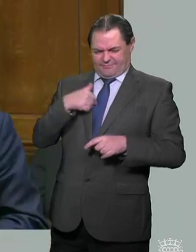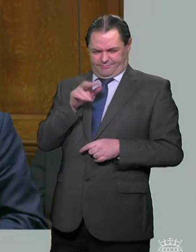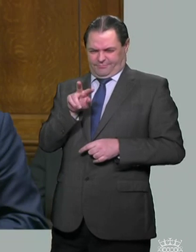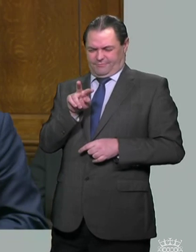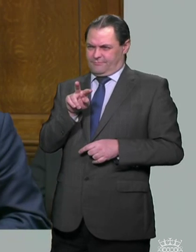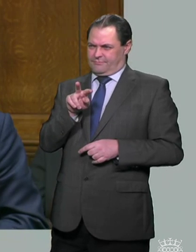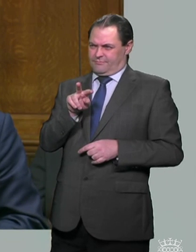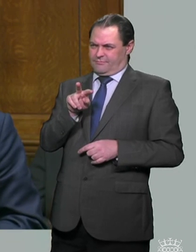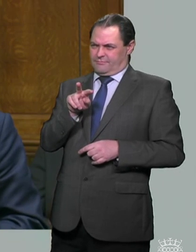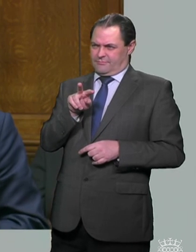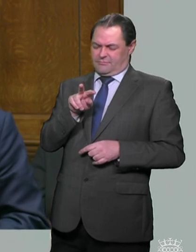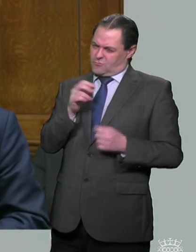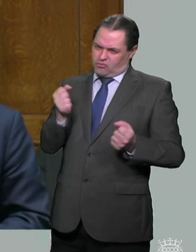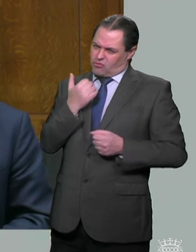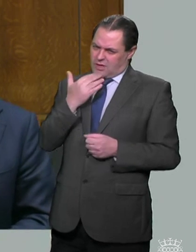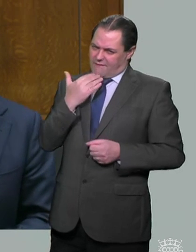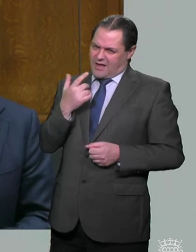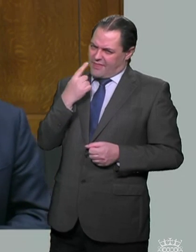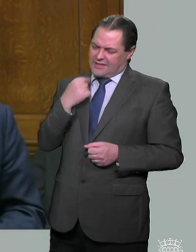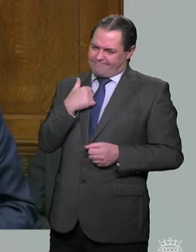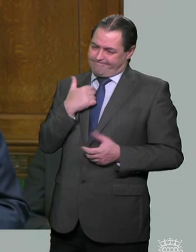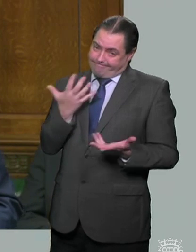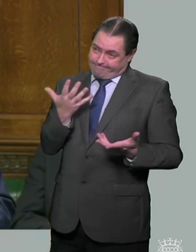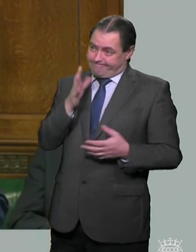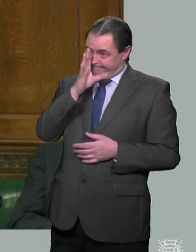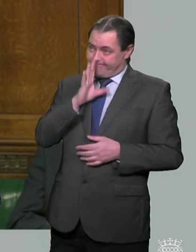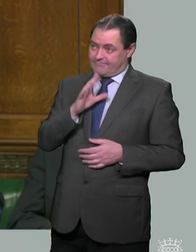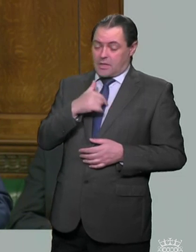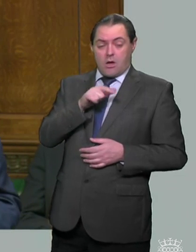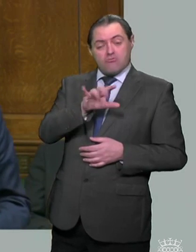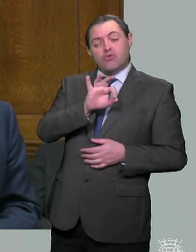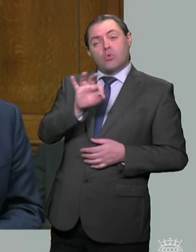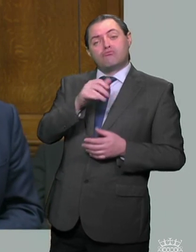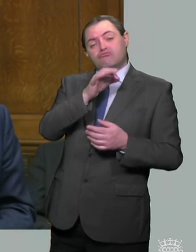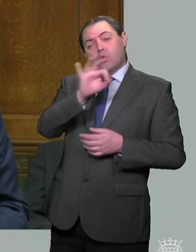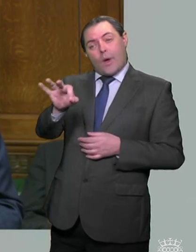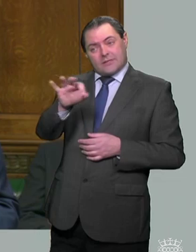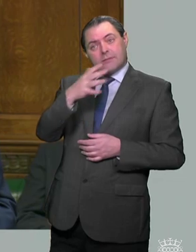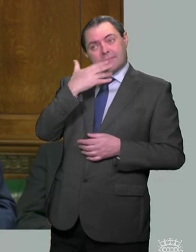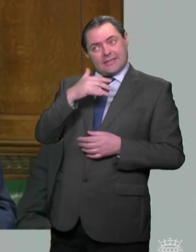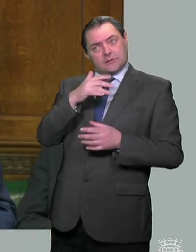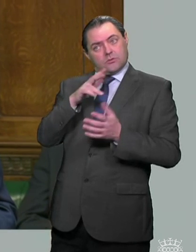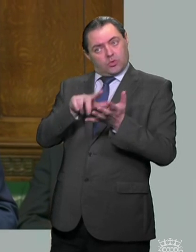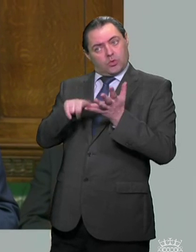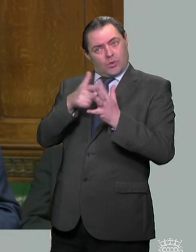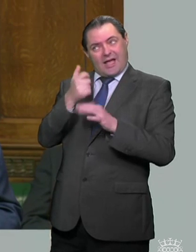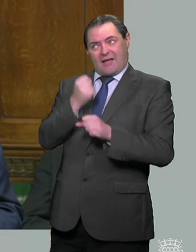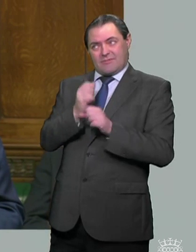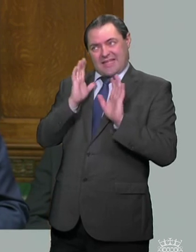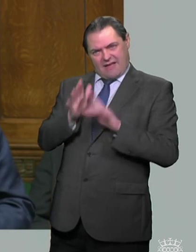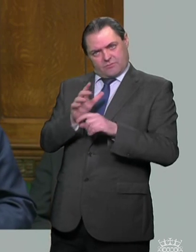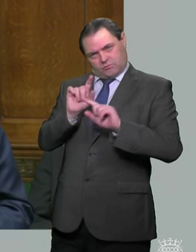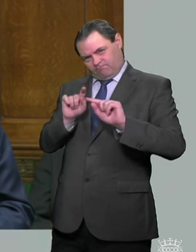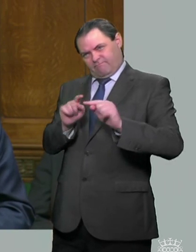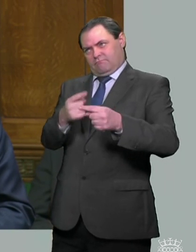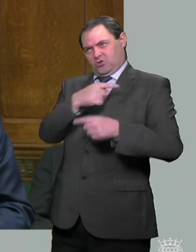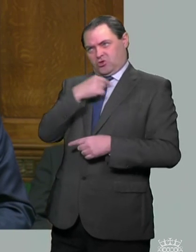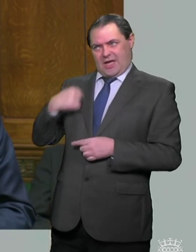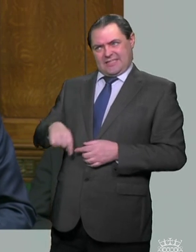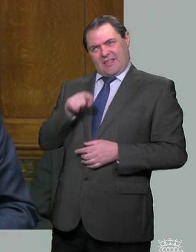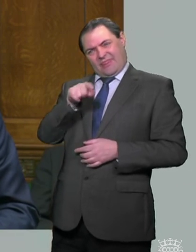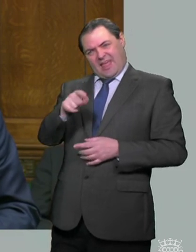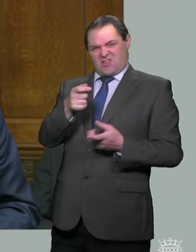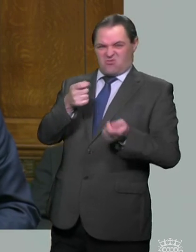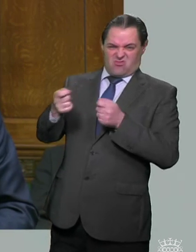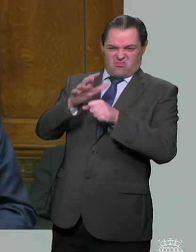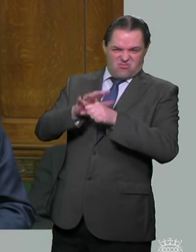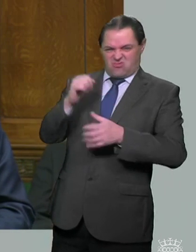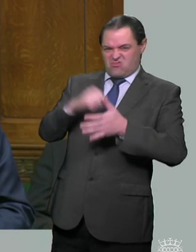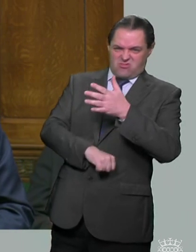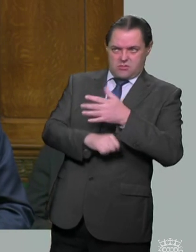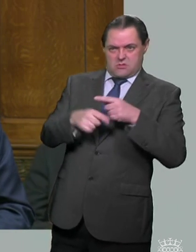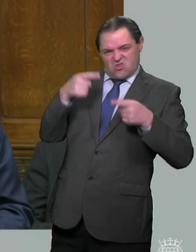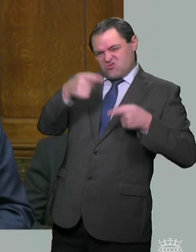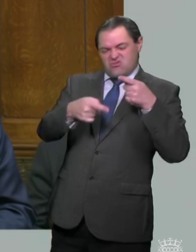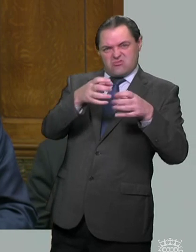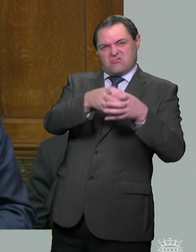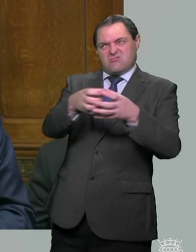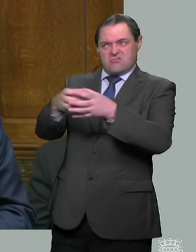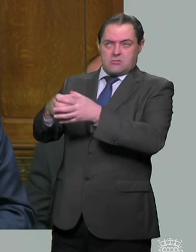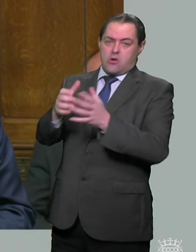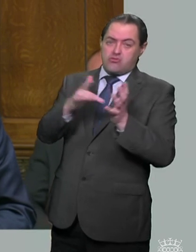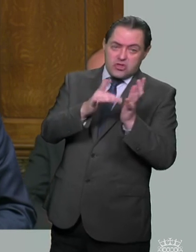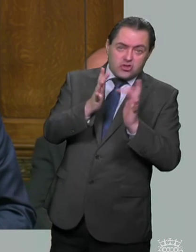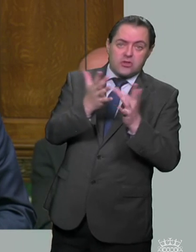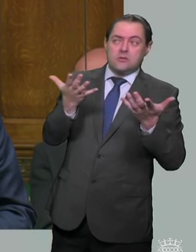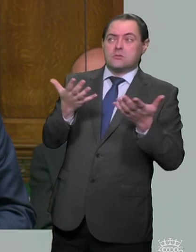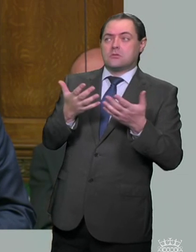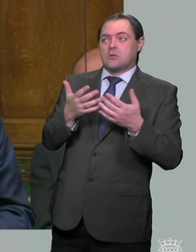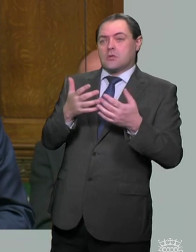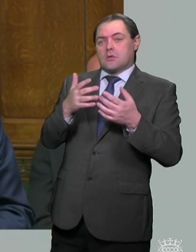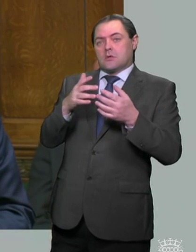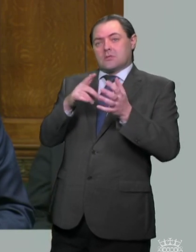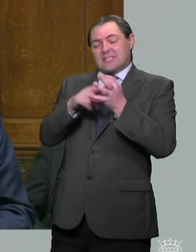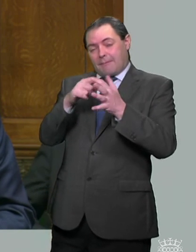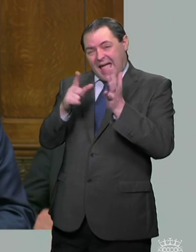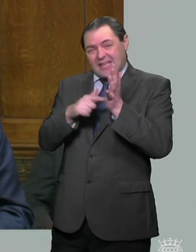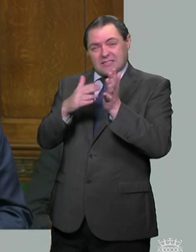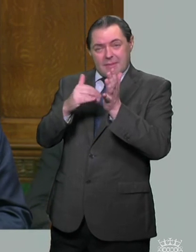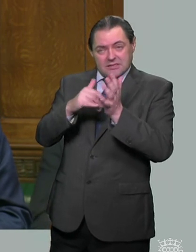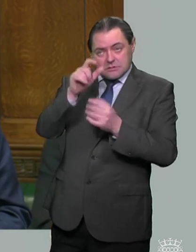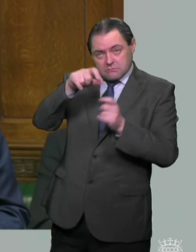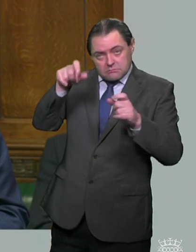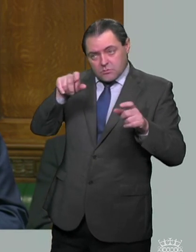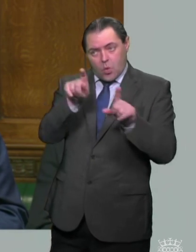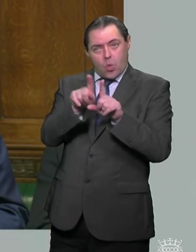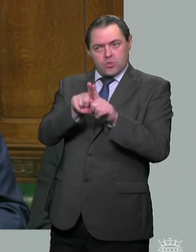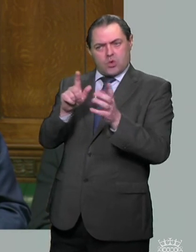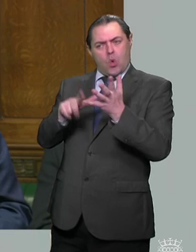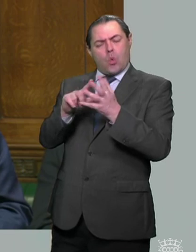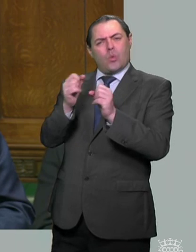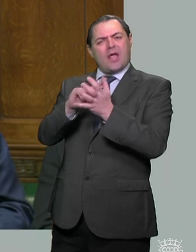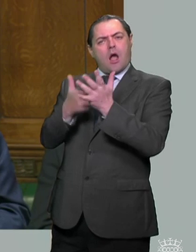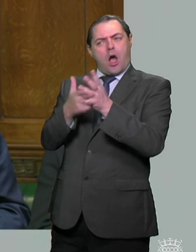sadly, it was not strong enough. I support the request that the UK Government now act against the dictatorial brutal Chinese regime that is persecuting everybody from Christians to Tibetans and terrorising the Uyghurs.